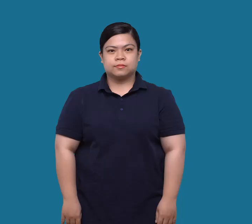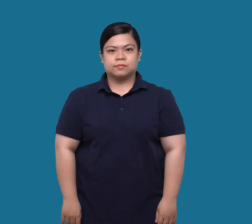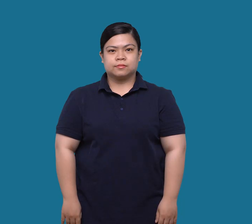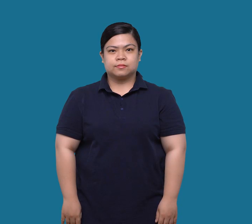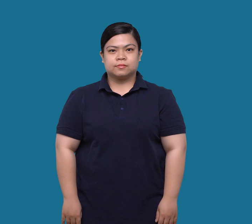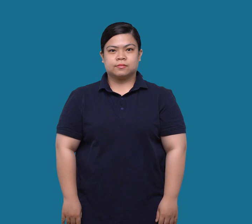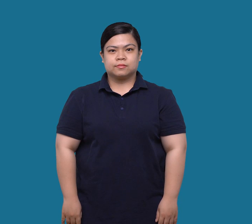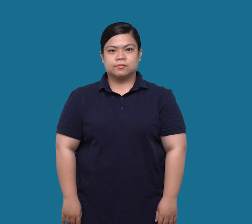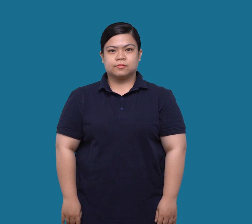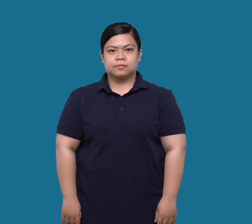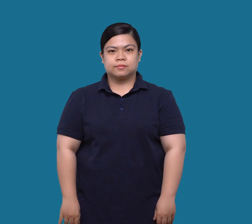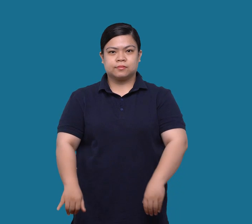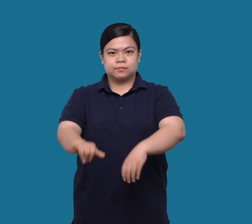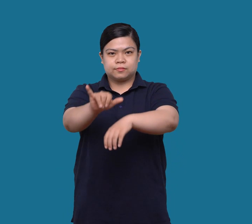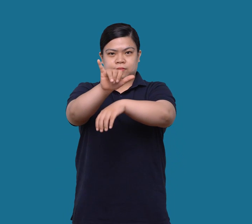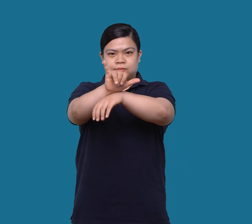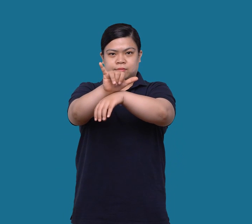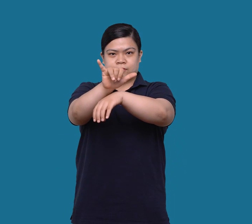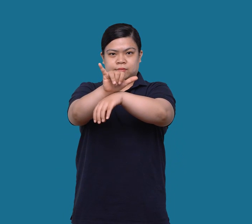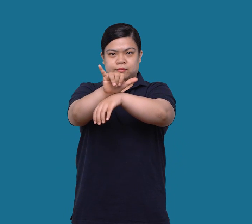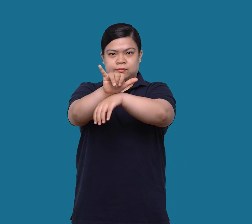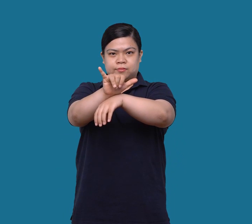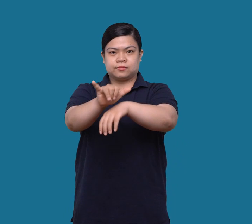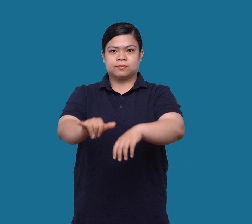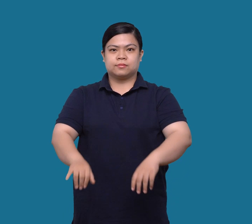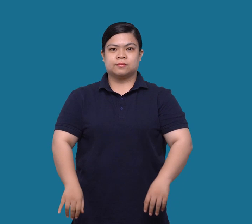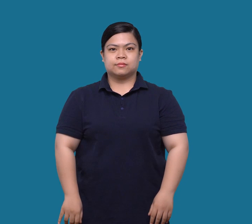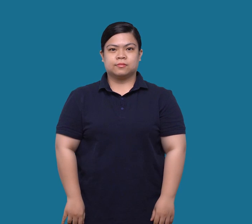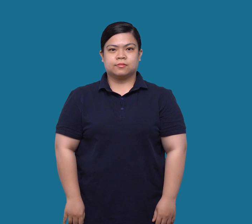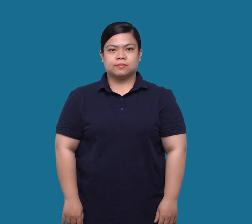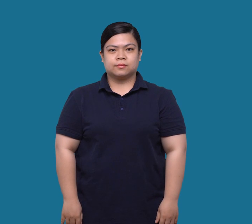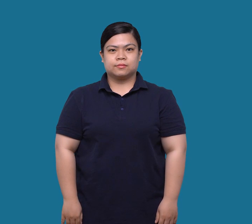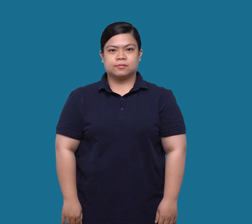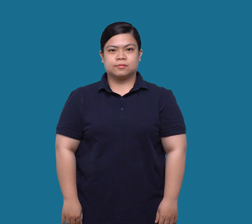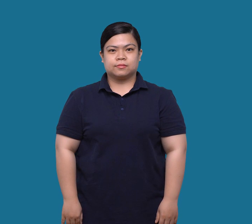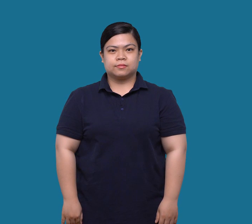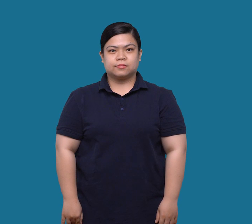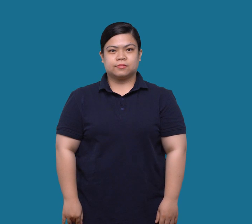chùa Yên Tử